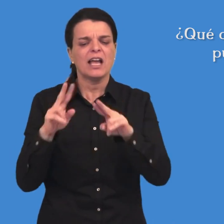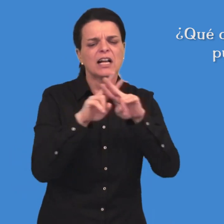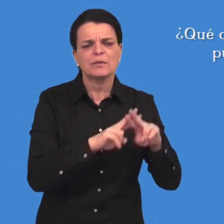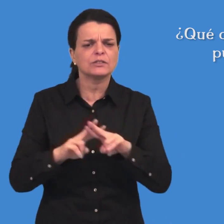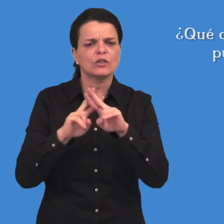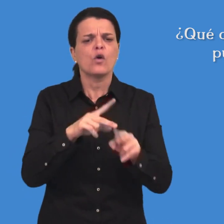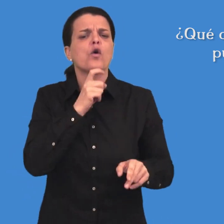revisar